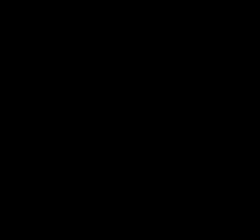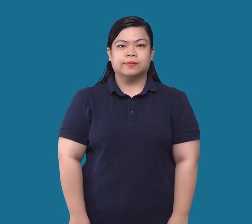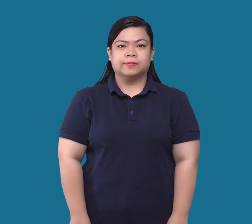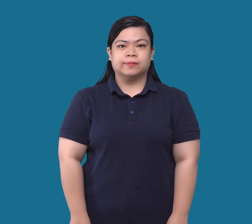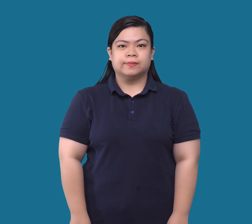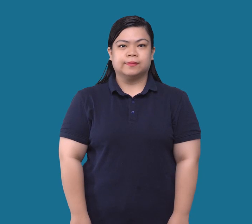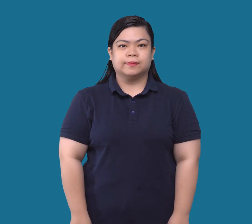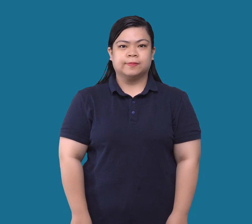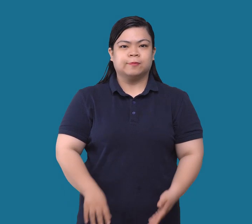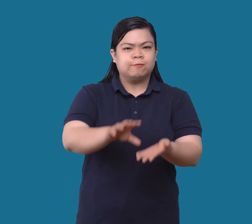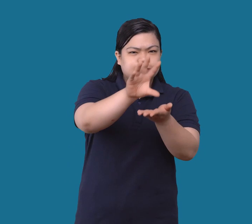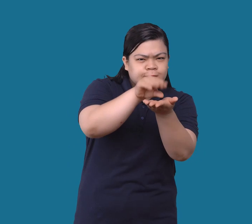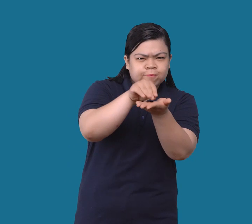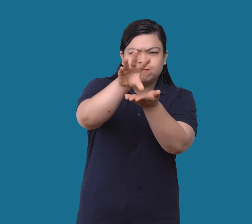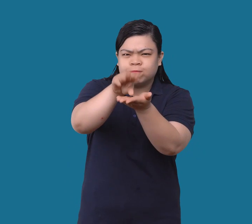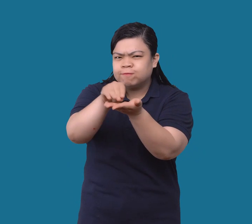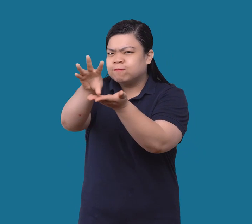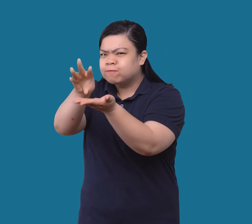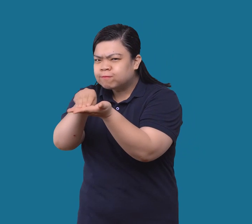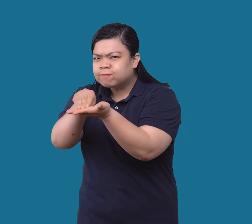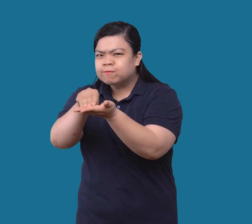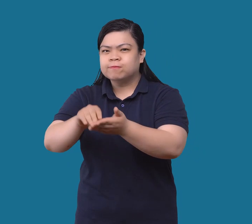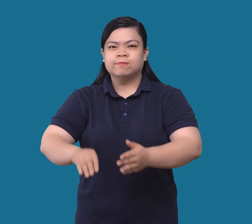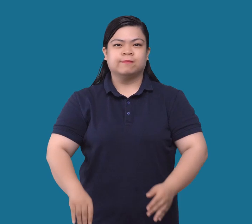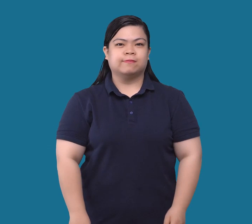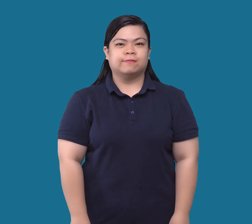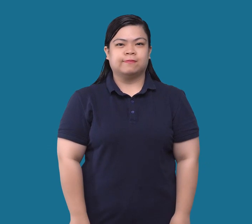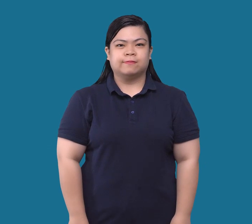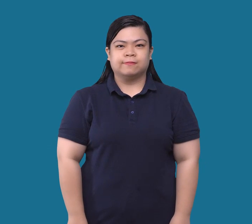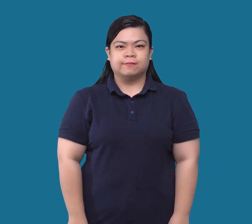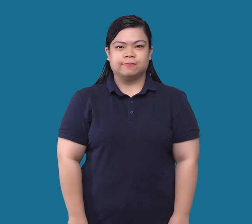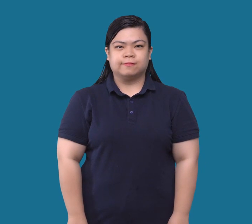thu thập